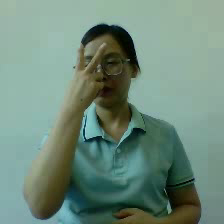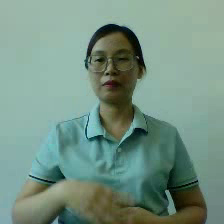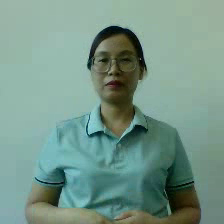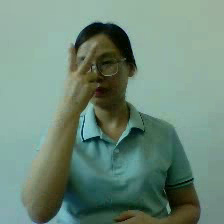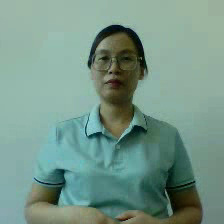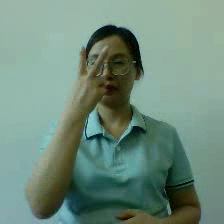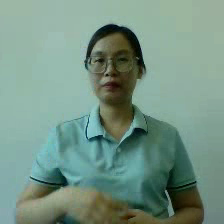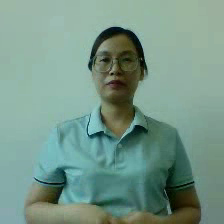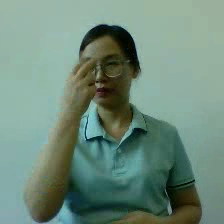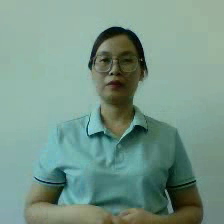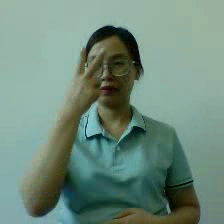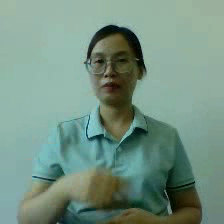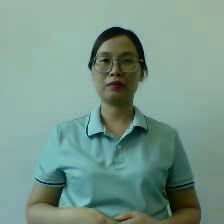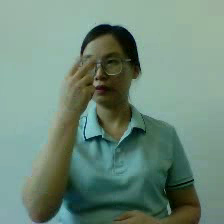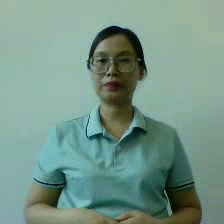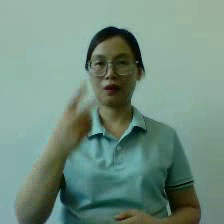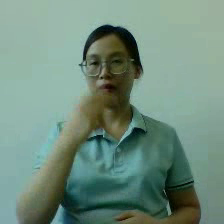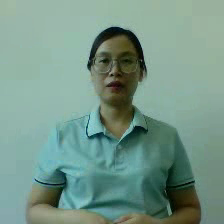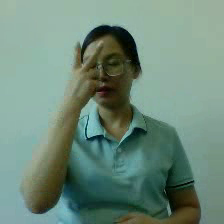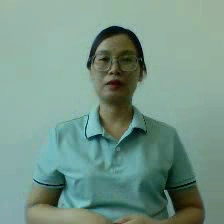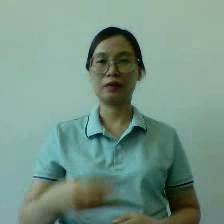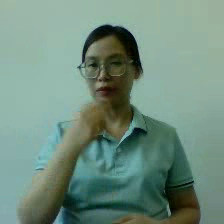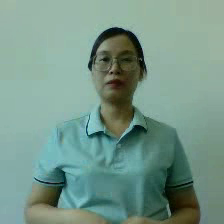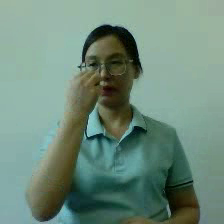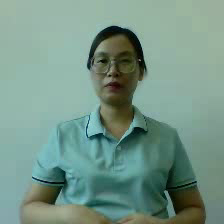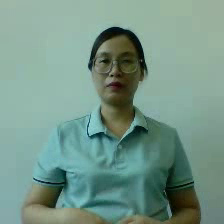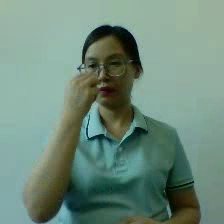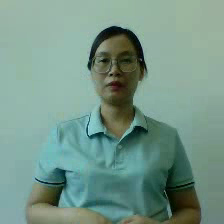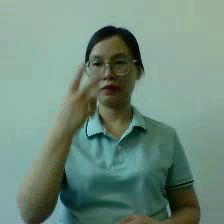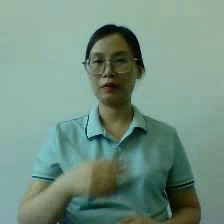Khóc